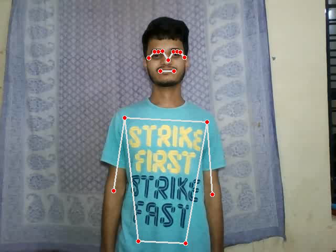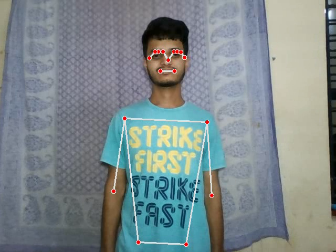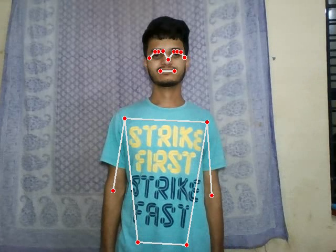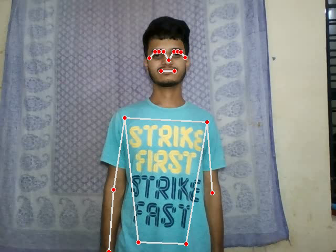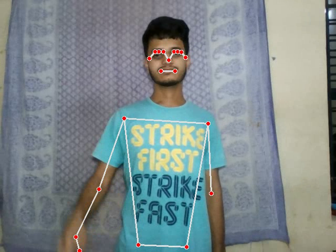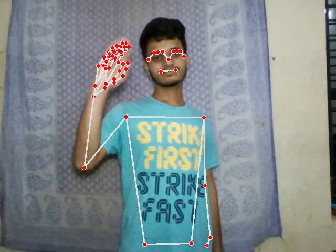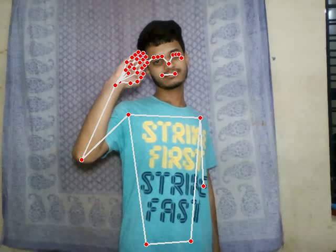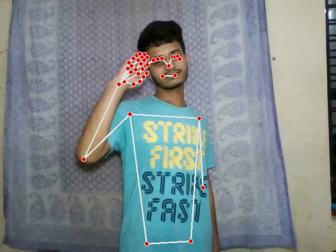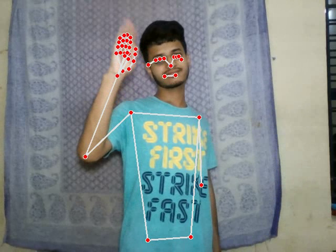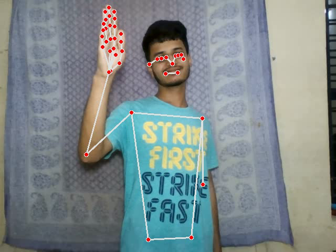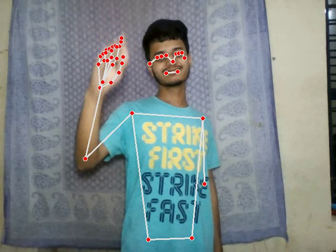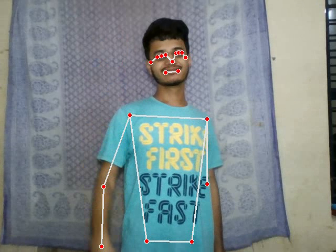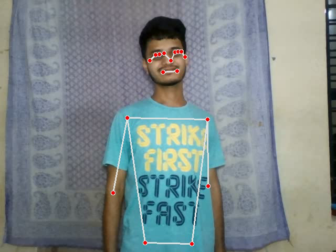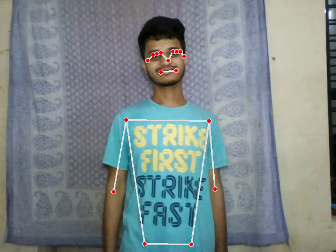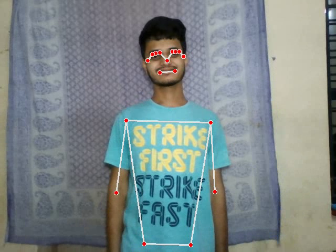hello